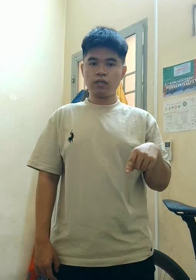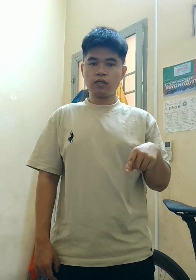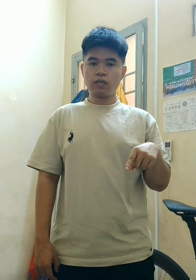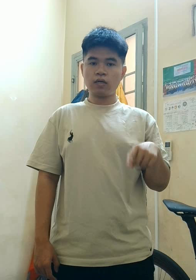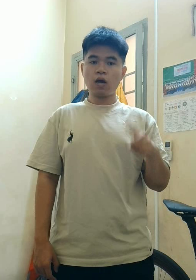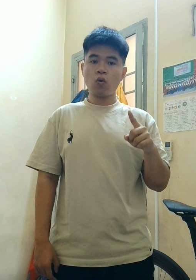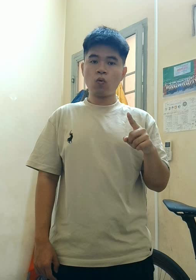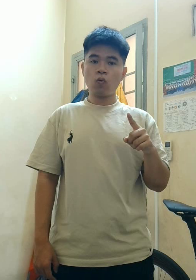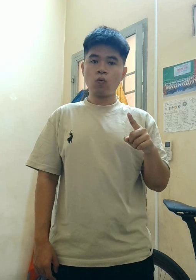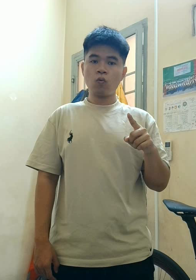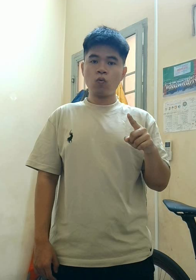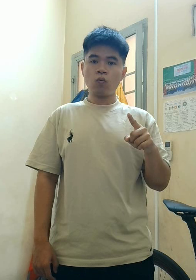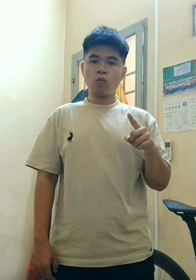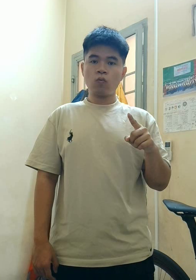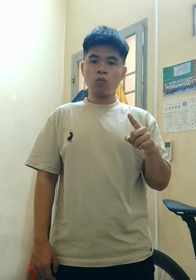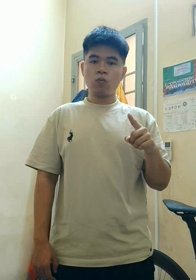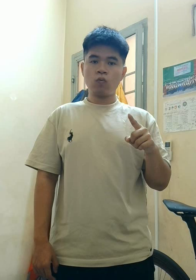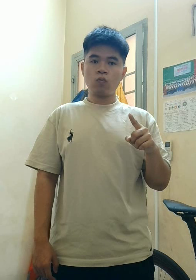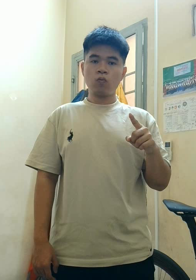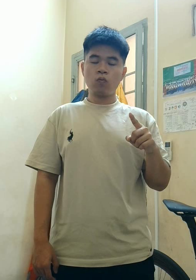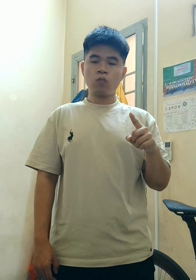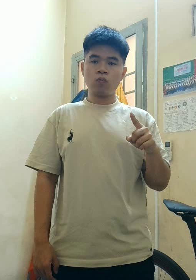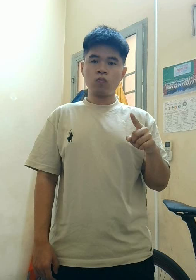di dau